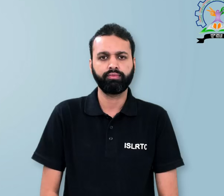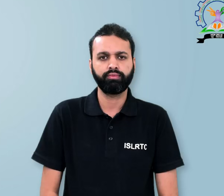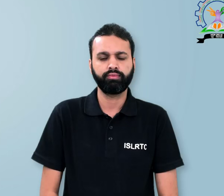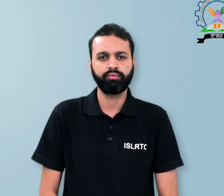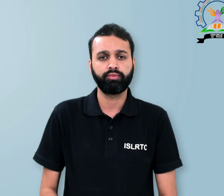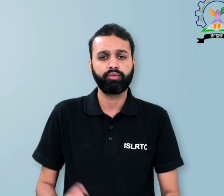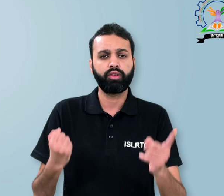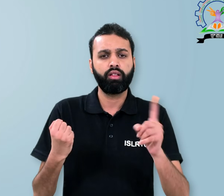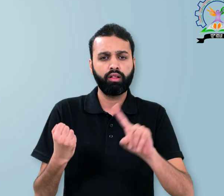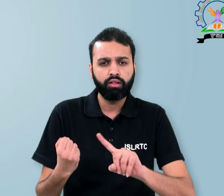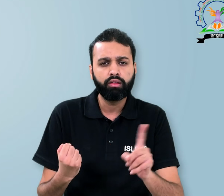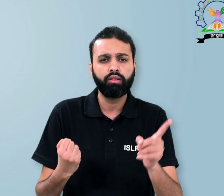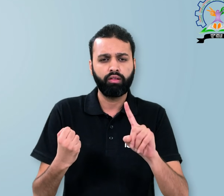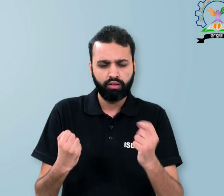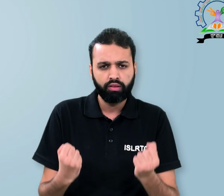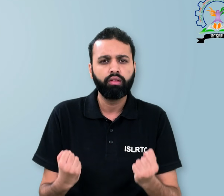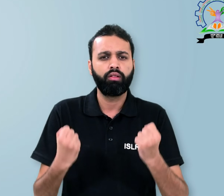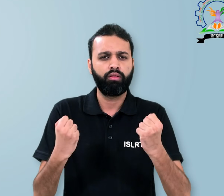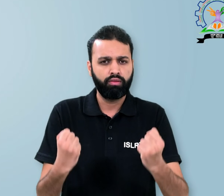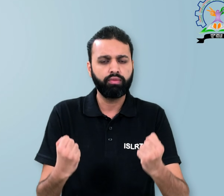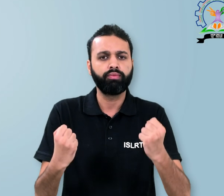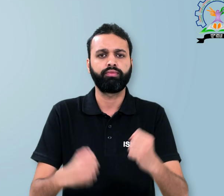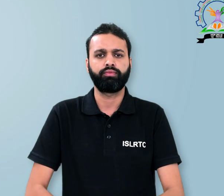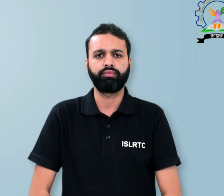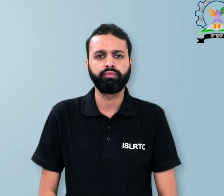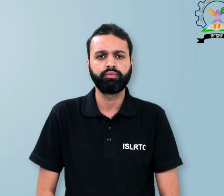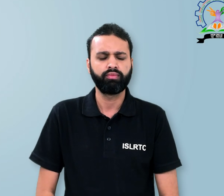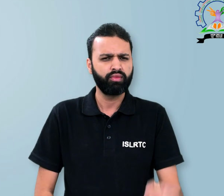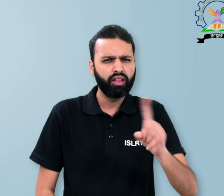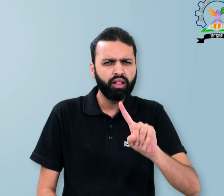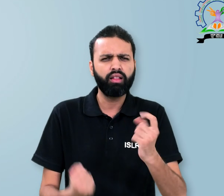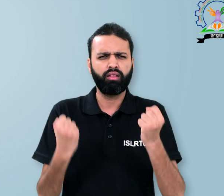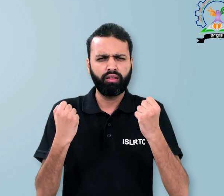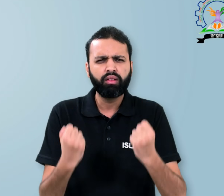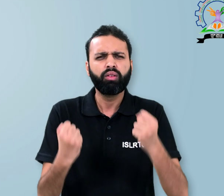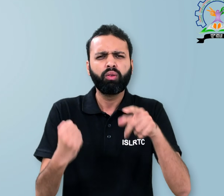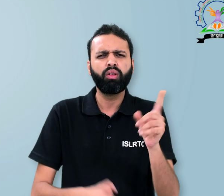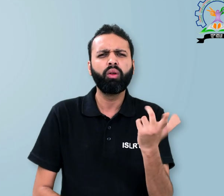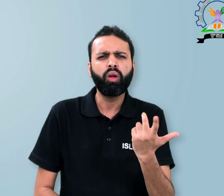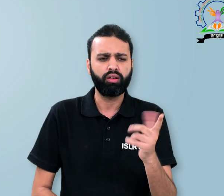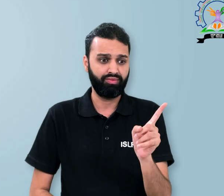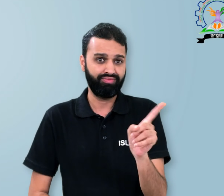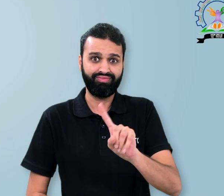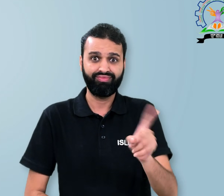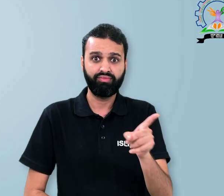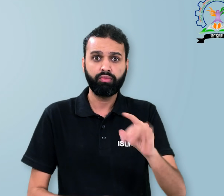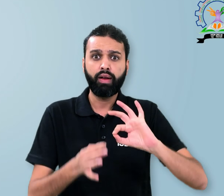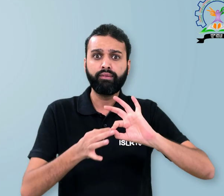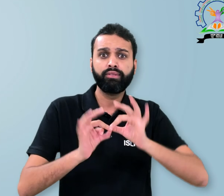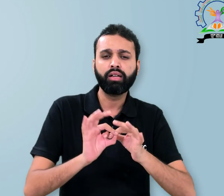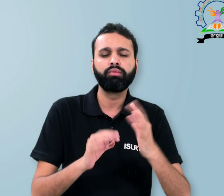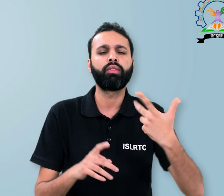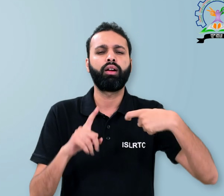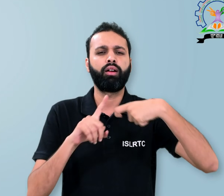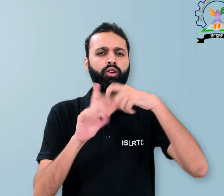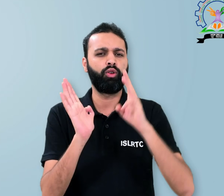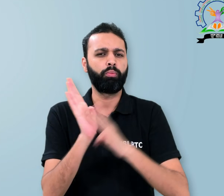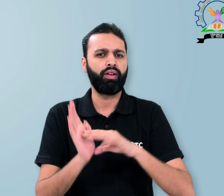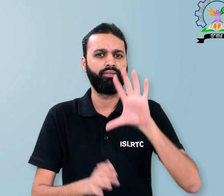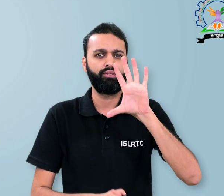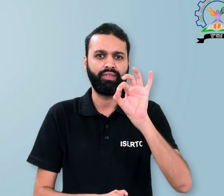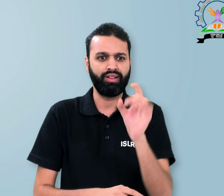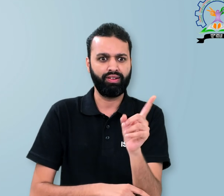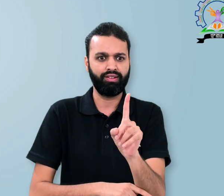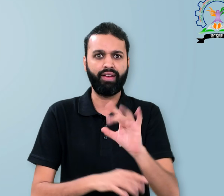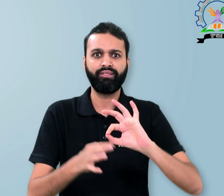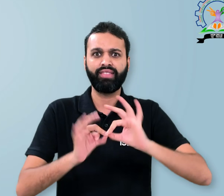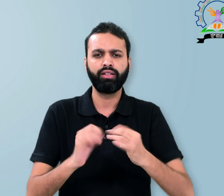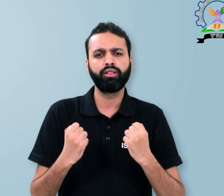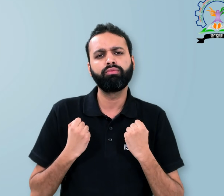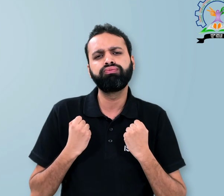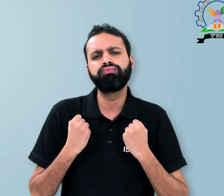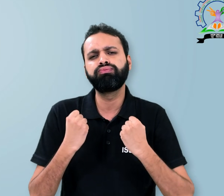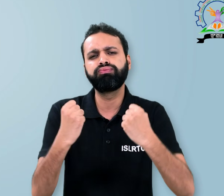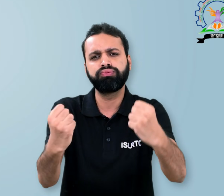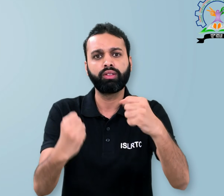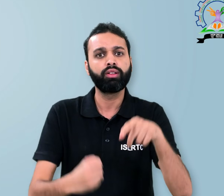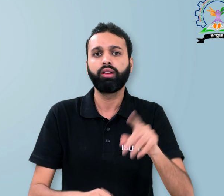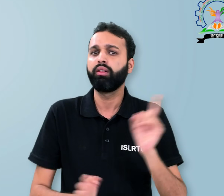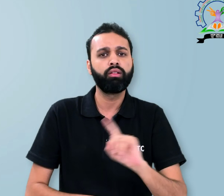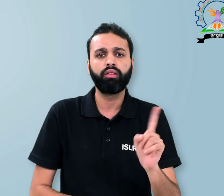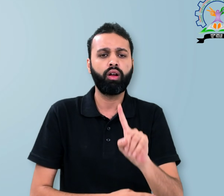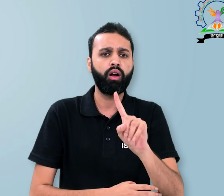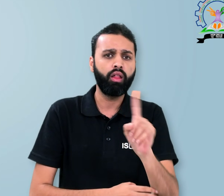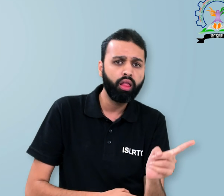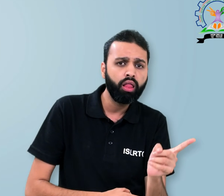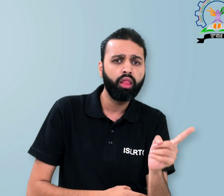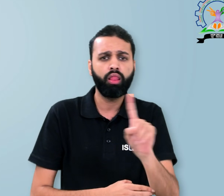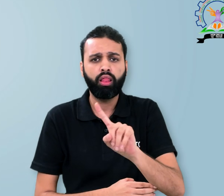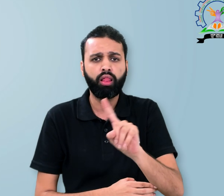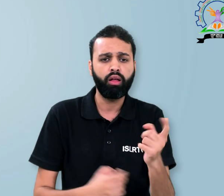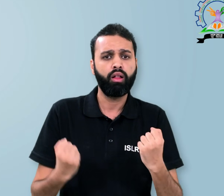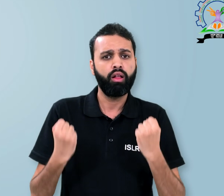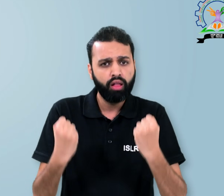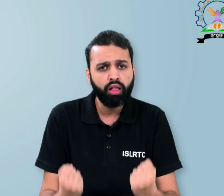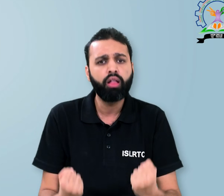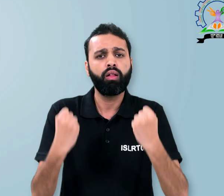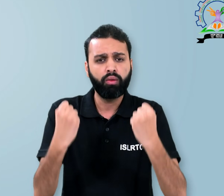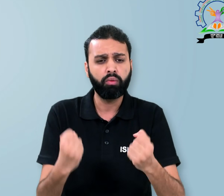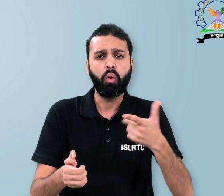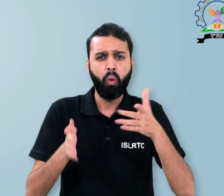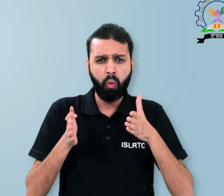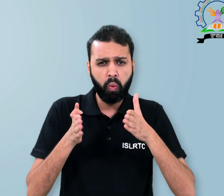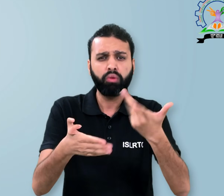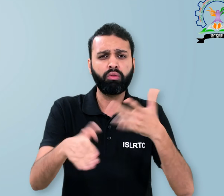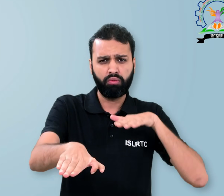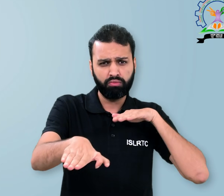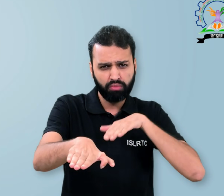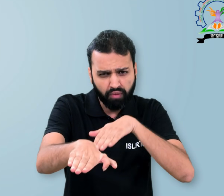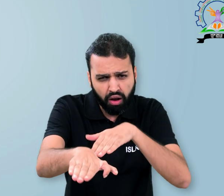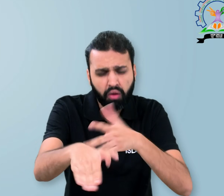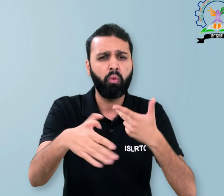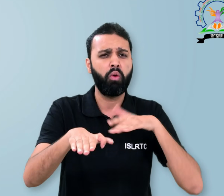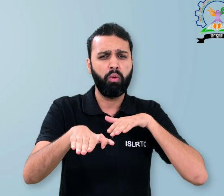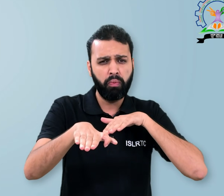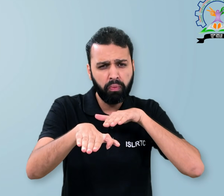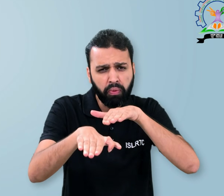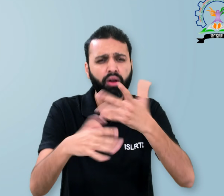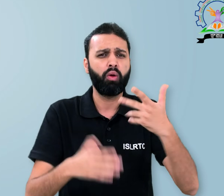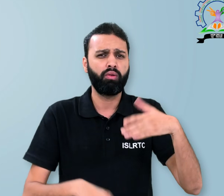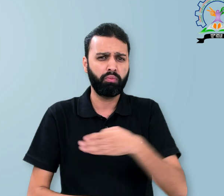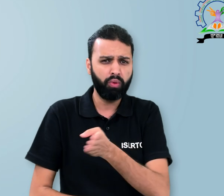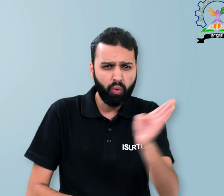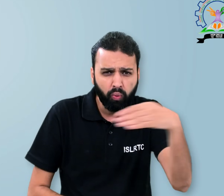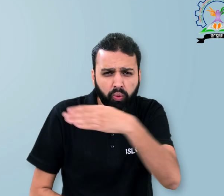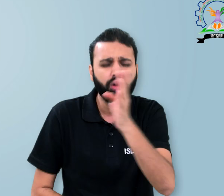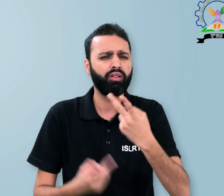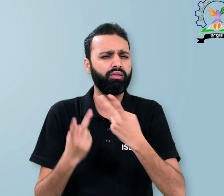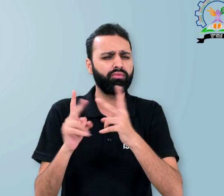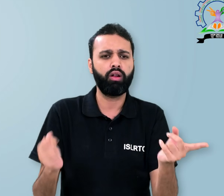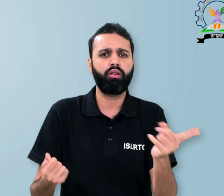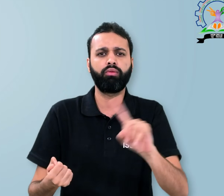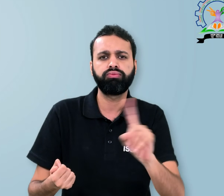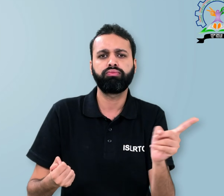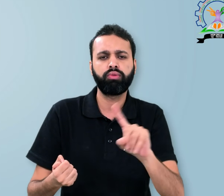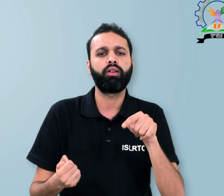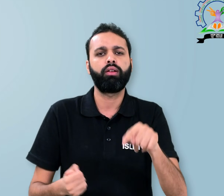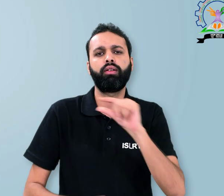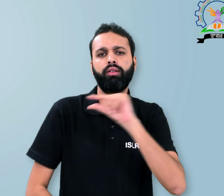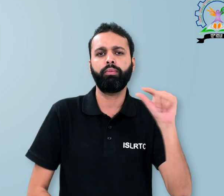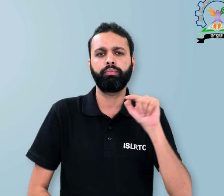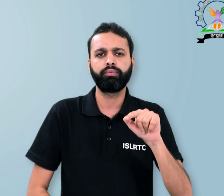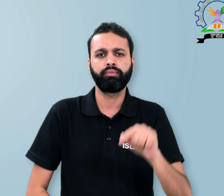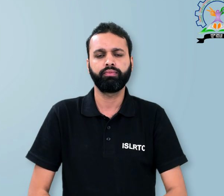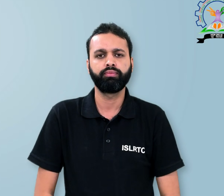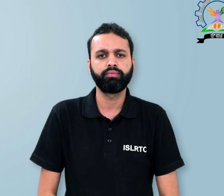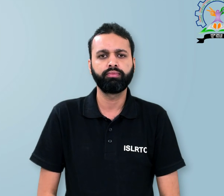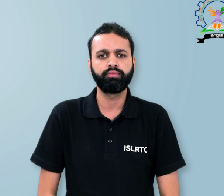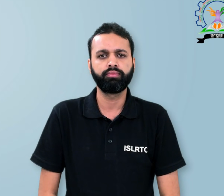Non-Uniform Motion This type of motion is defined as the motion of an object in which the object travels with varied speed and it does not cover the same distance in equal time intervals, irrespective of the time interval duration.